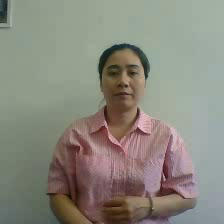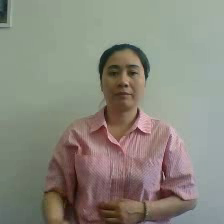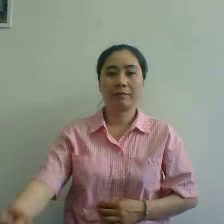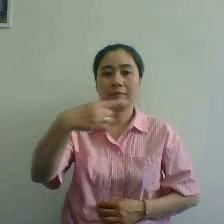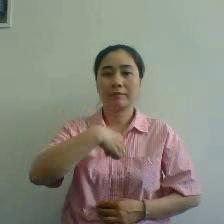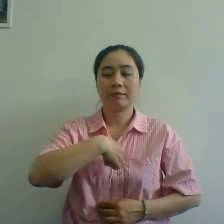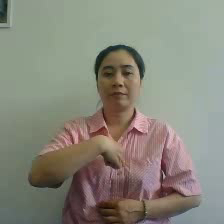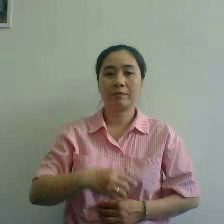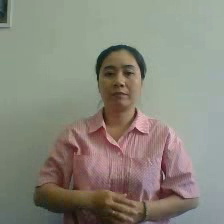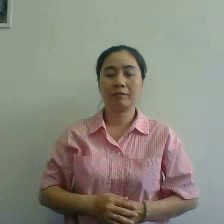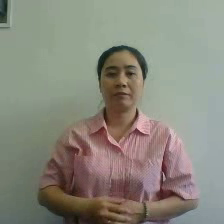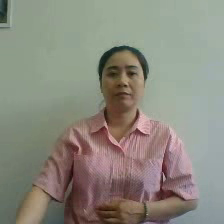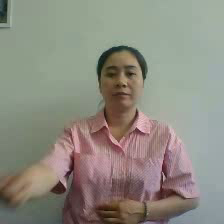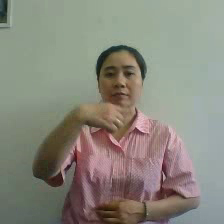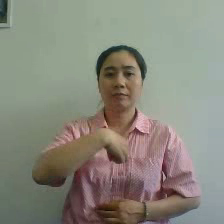Tôi